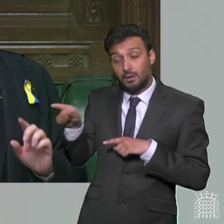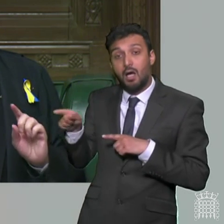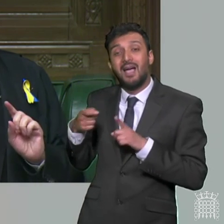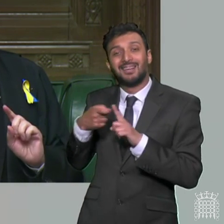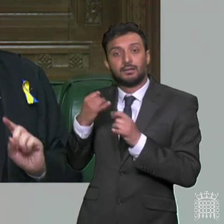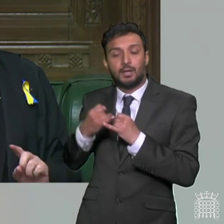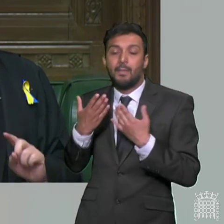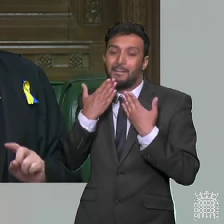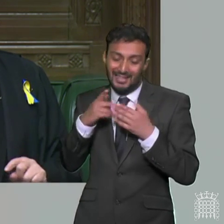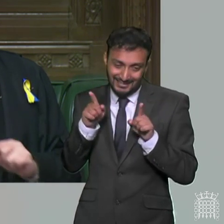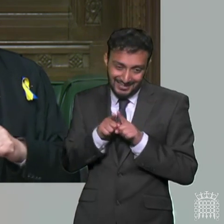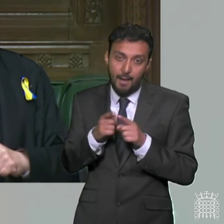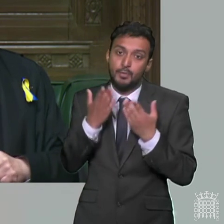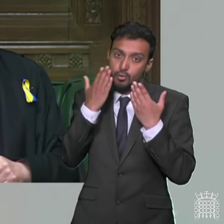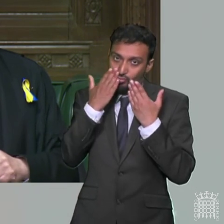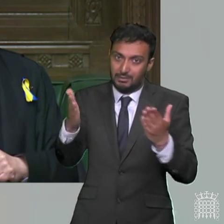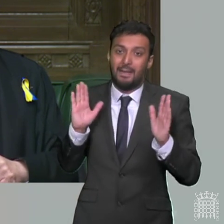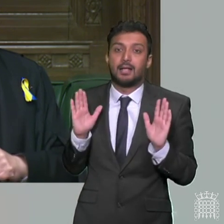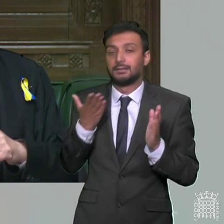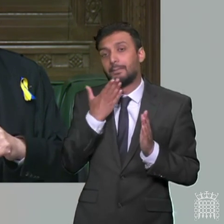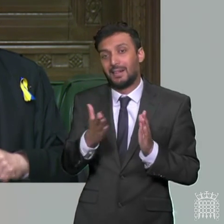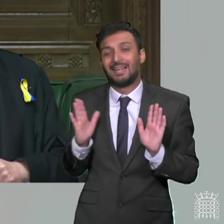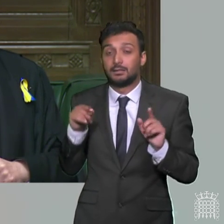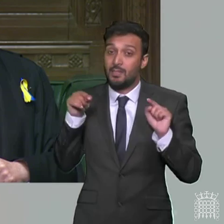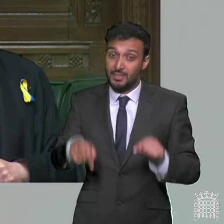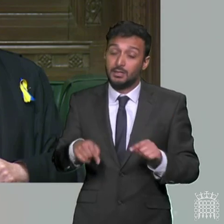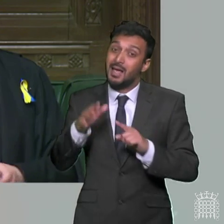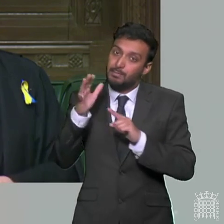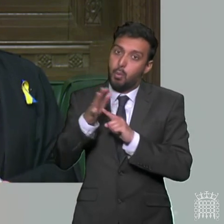Please: this is a very important statement.